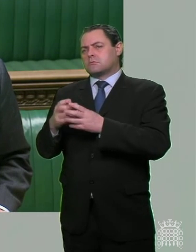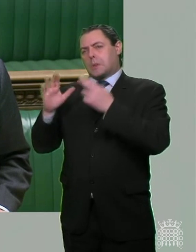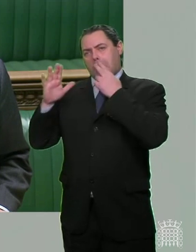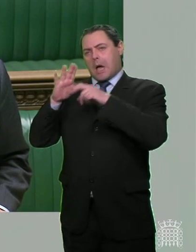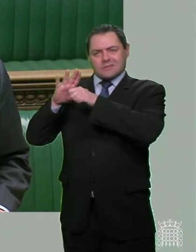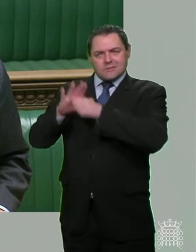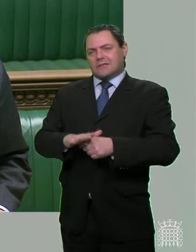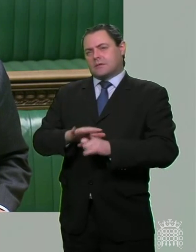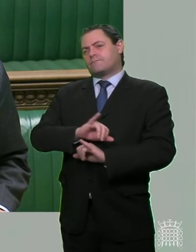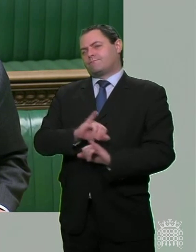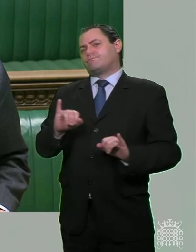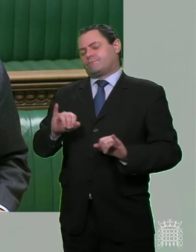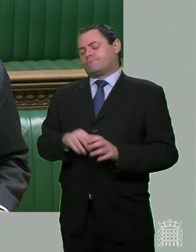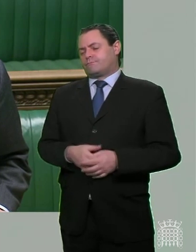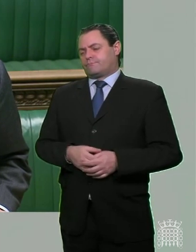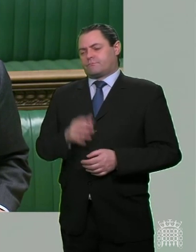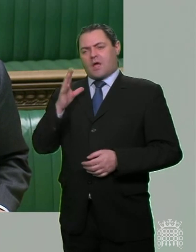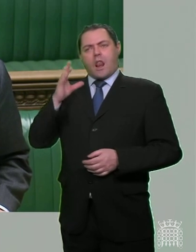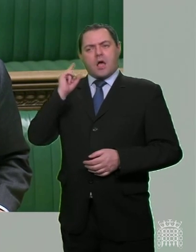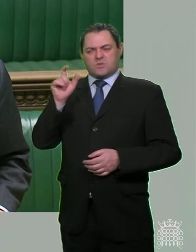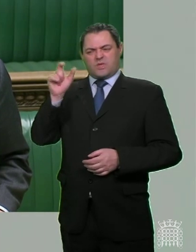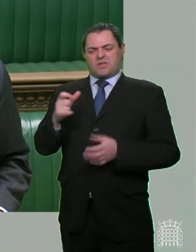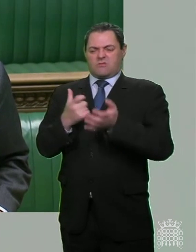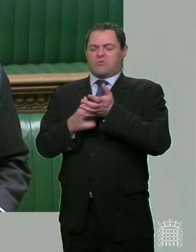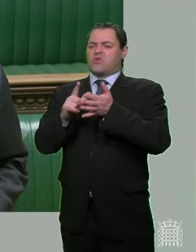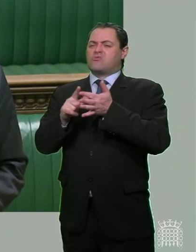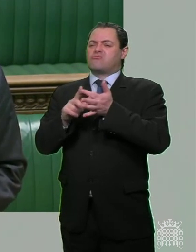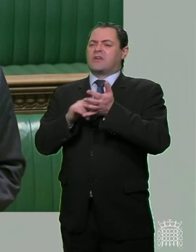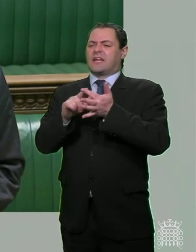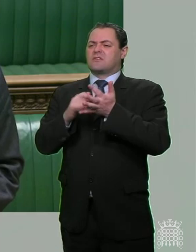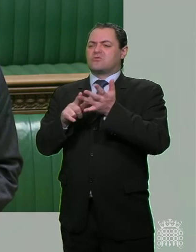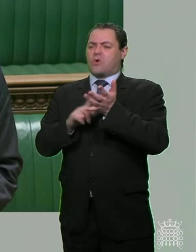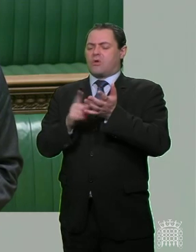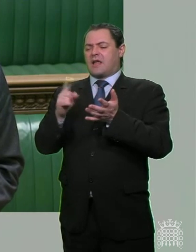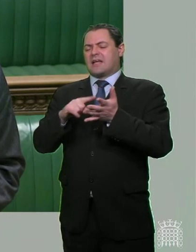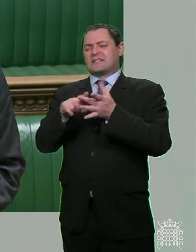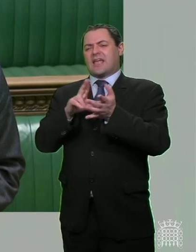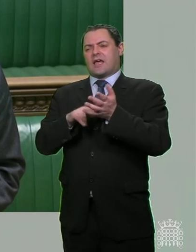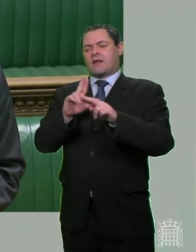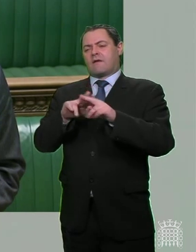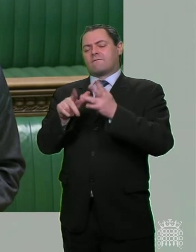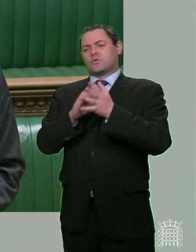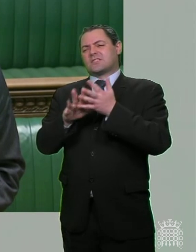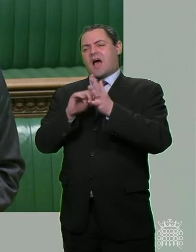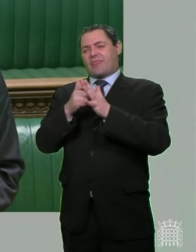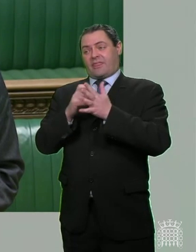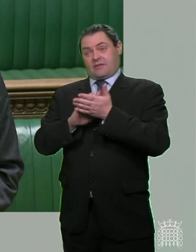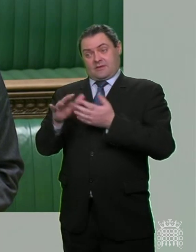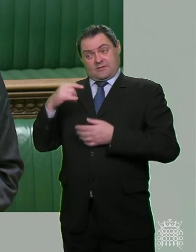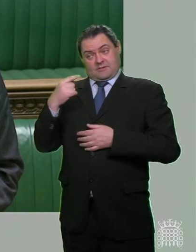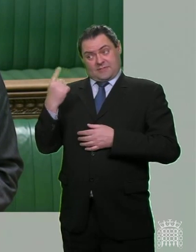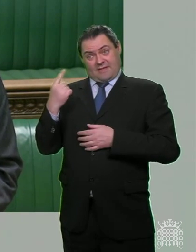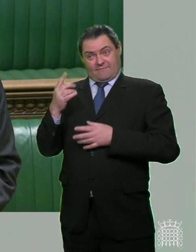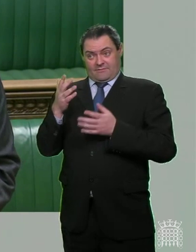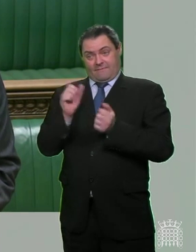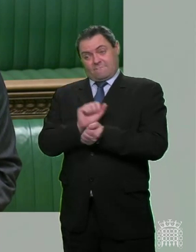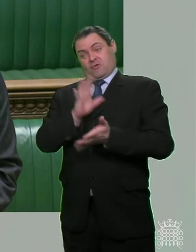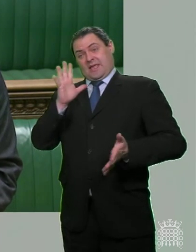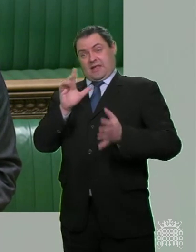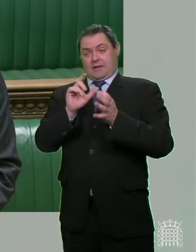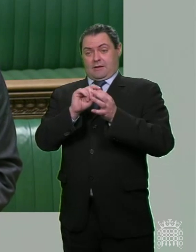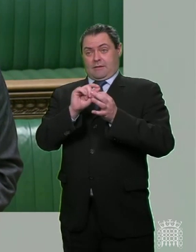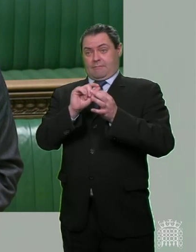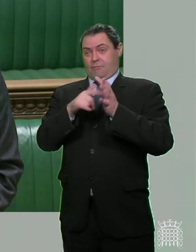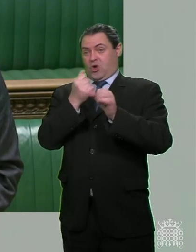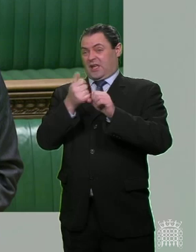Last week, I had the privilege of hearing from holocaust survivor Renee Salt and from Ian Forsyth, one of the last living British servicemen who liberated the camp at Bergen-Belsen.